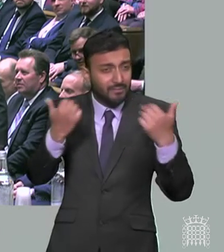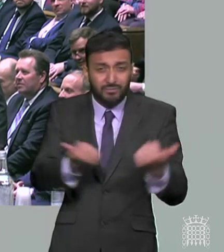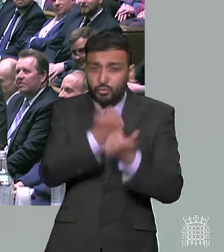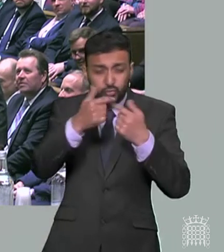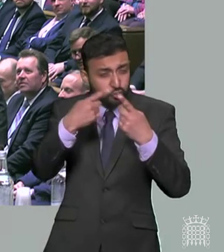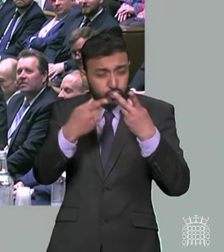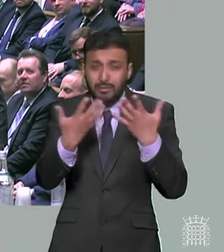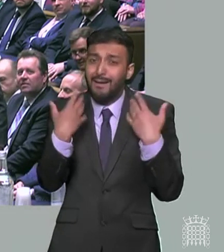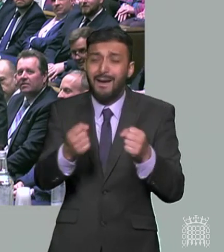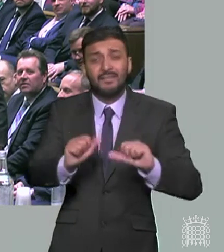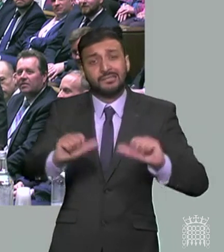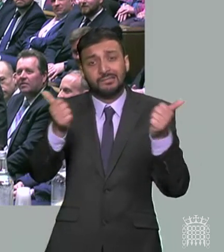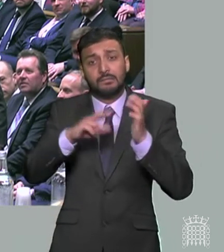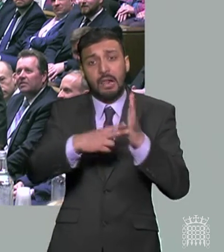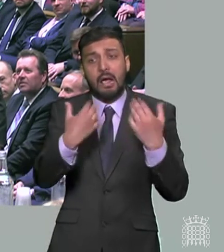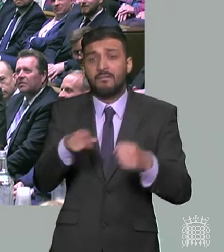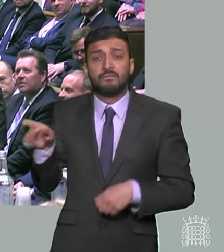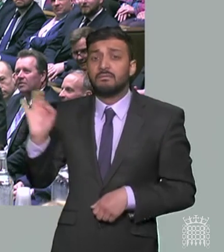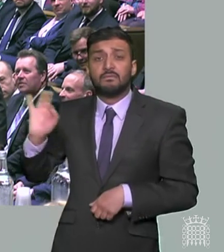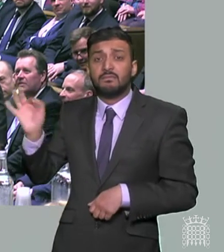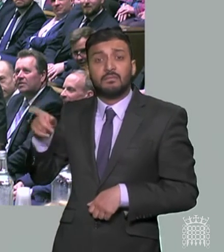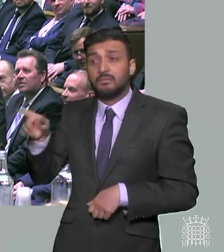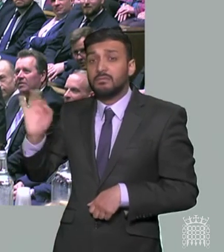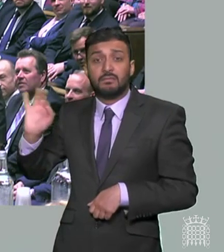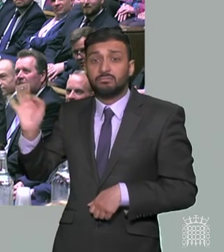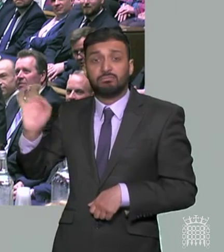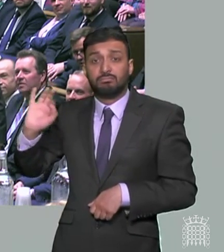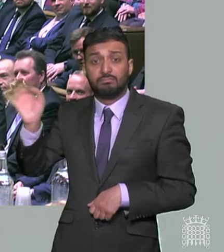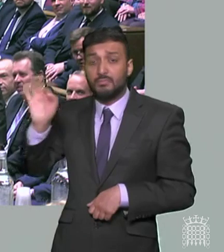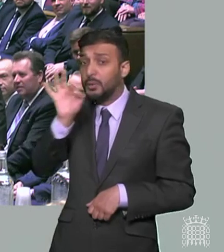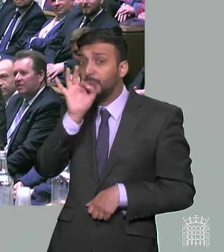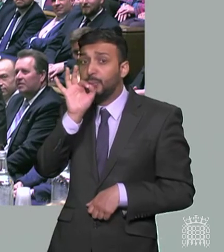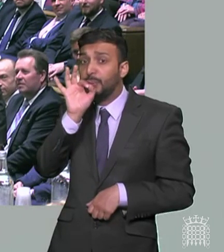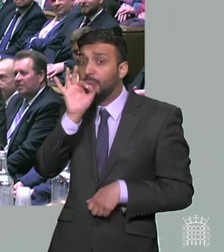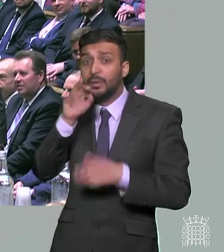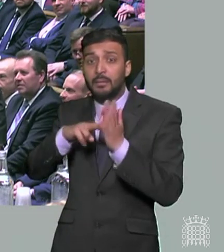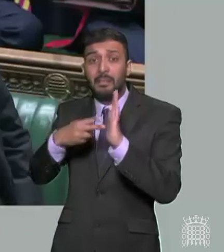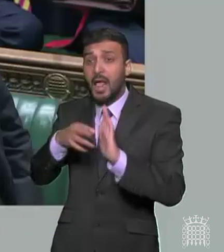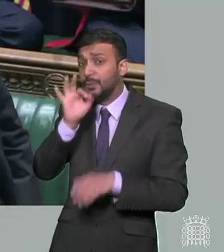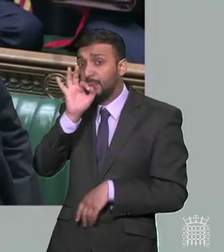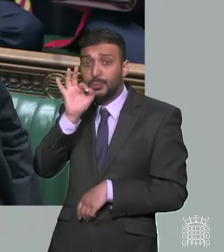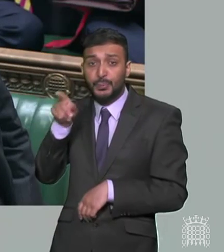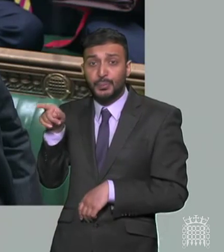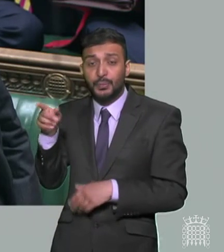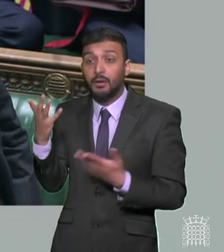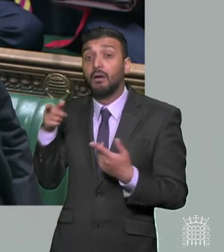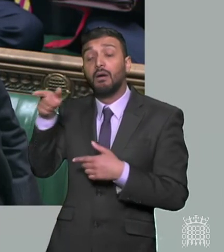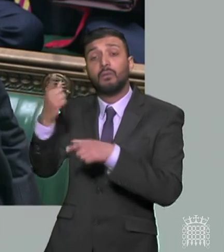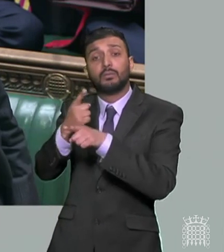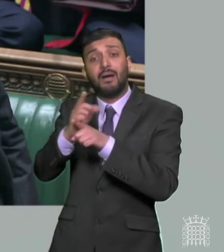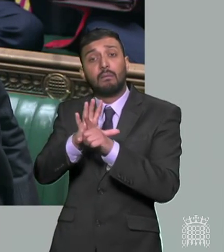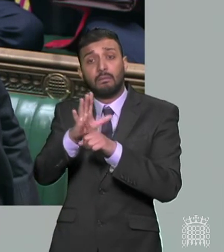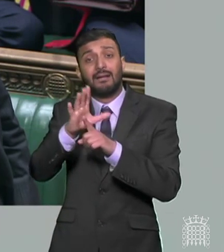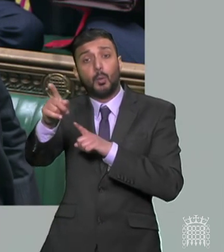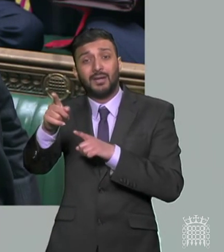We have a plan to take our economy forward; they have no plan. The right honourable and learned Gentleman talks about the elections in a few days’ time.